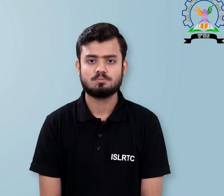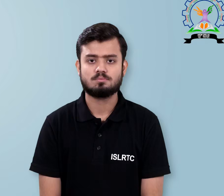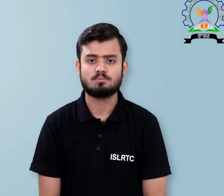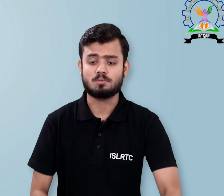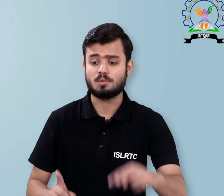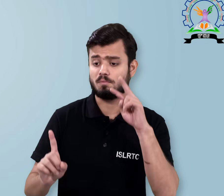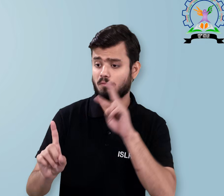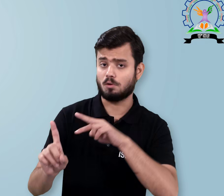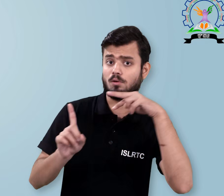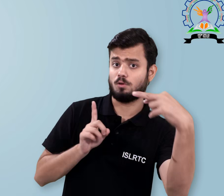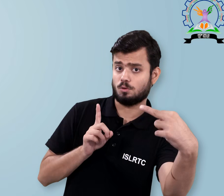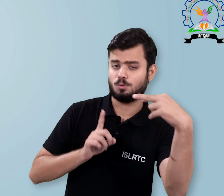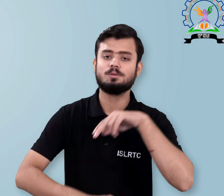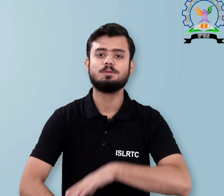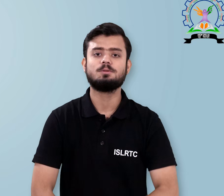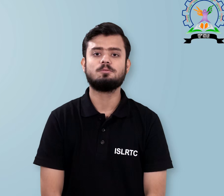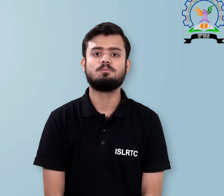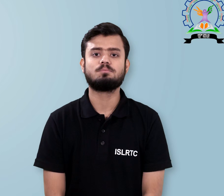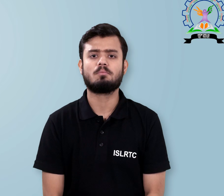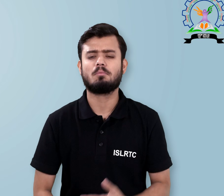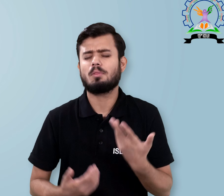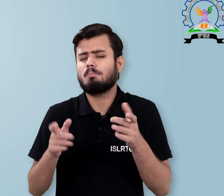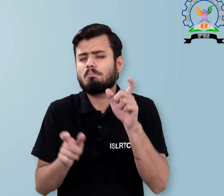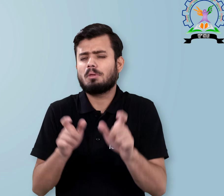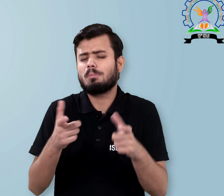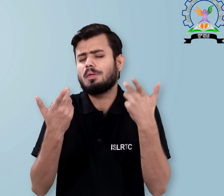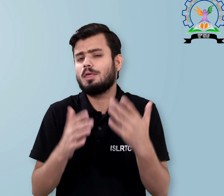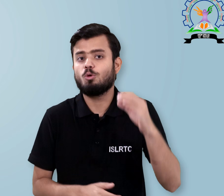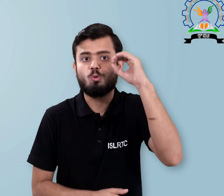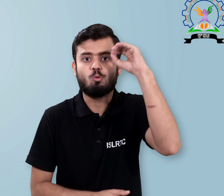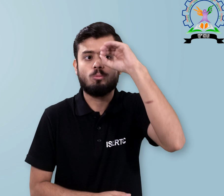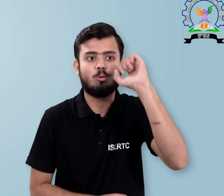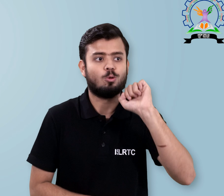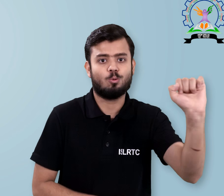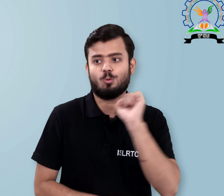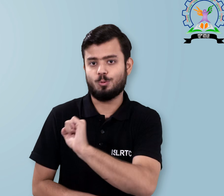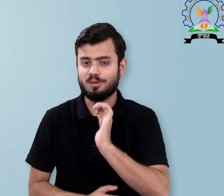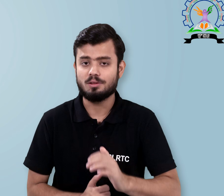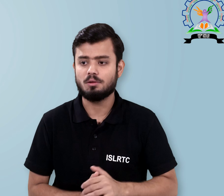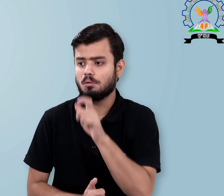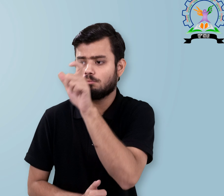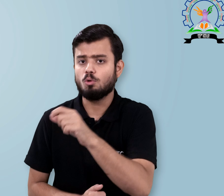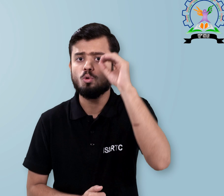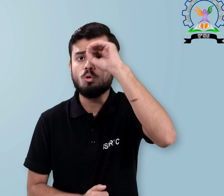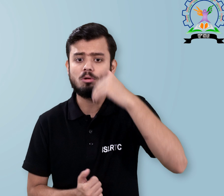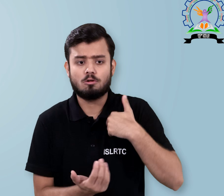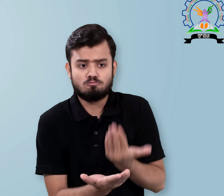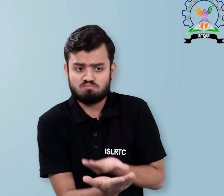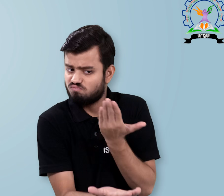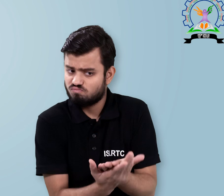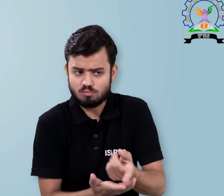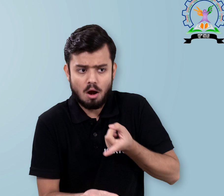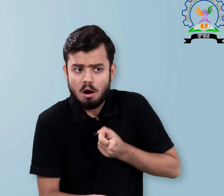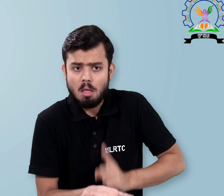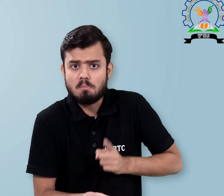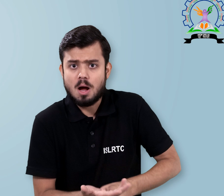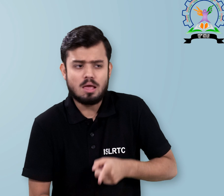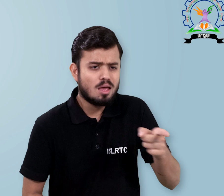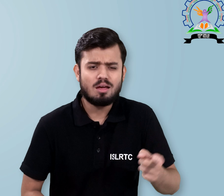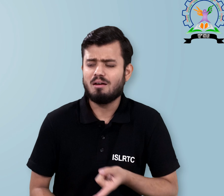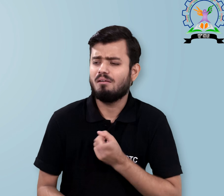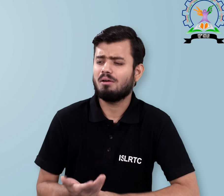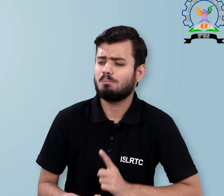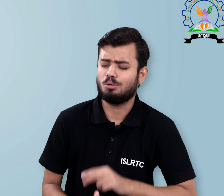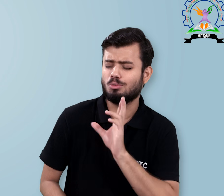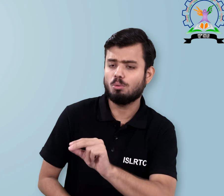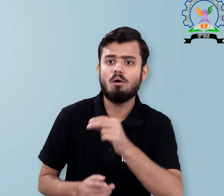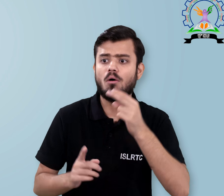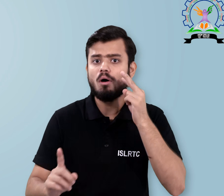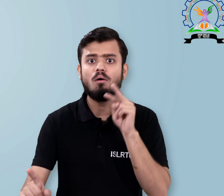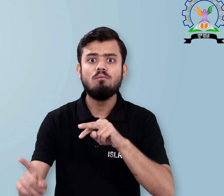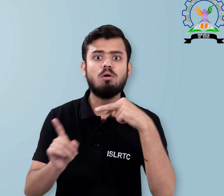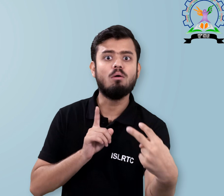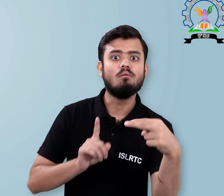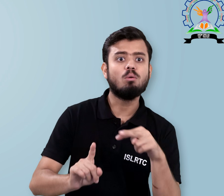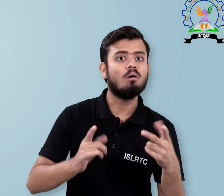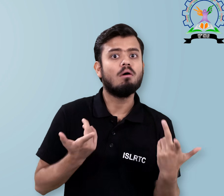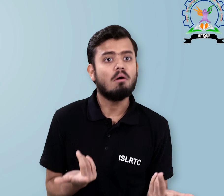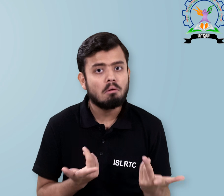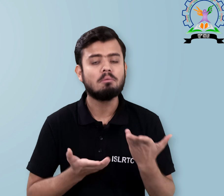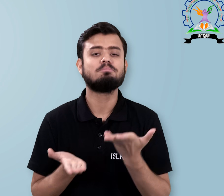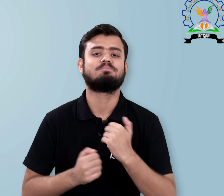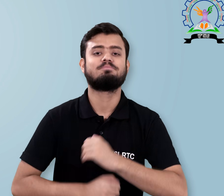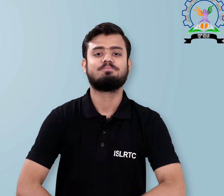Perspective The point of view from which a story is told.